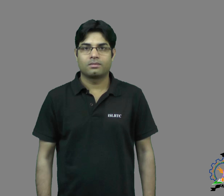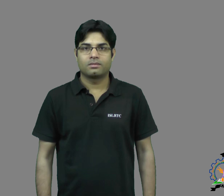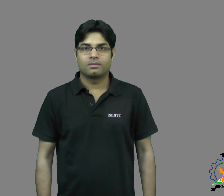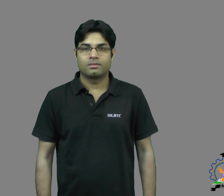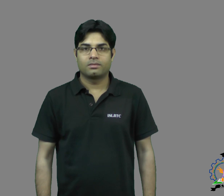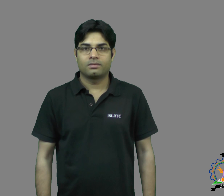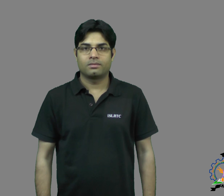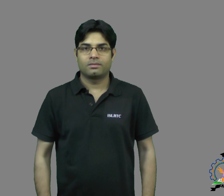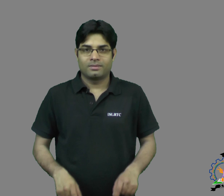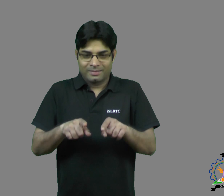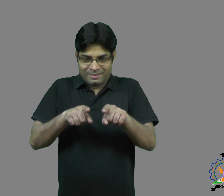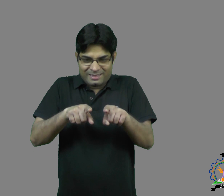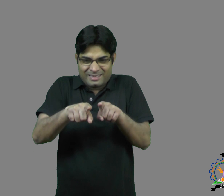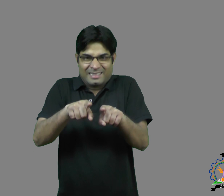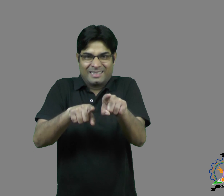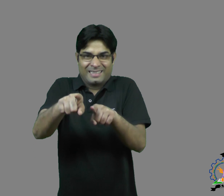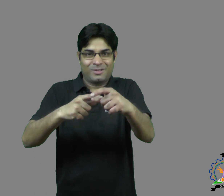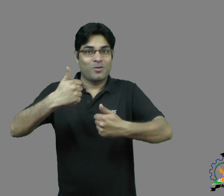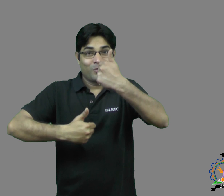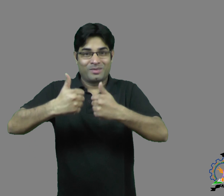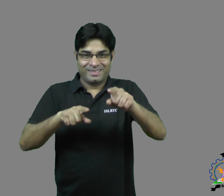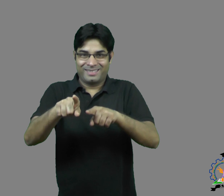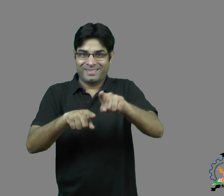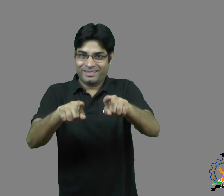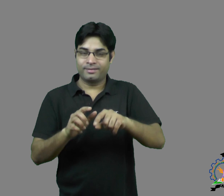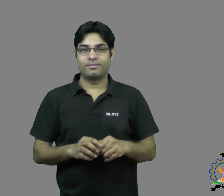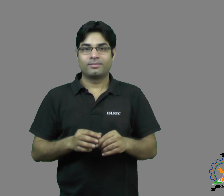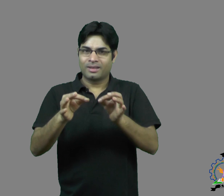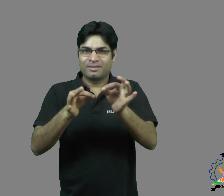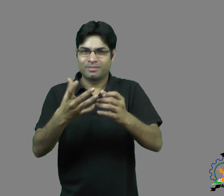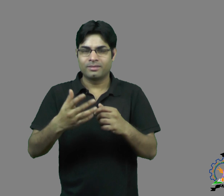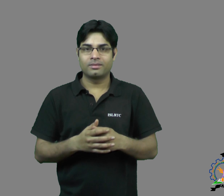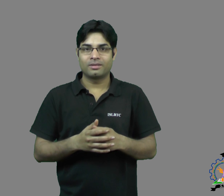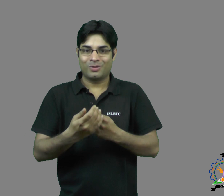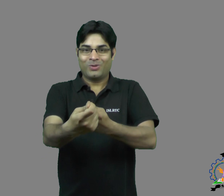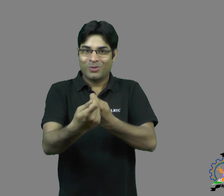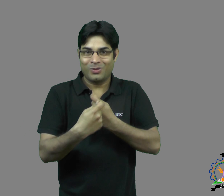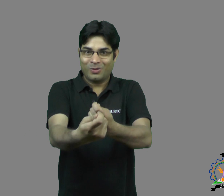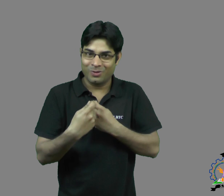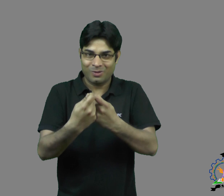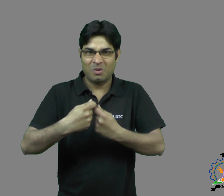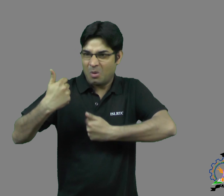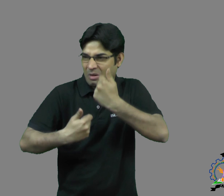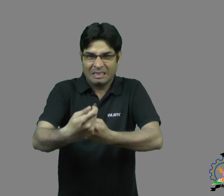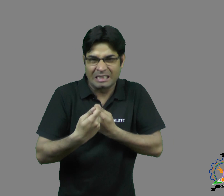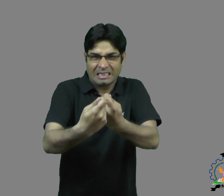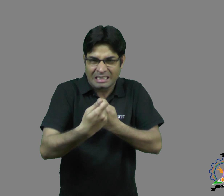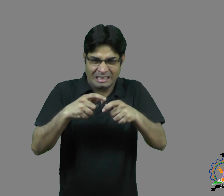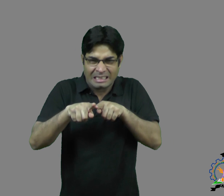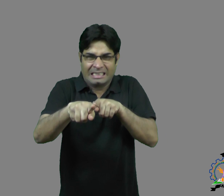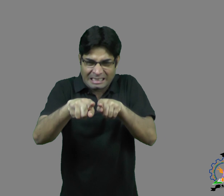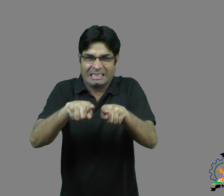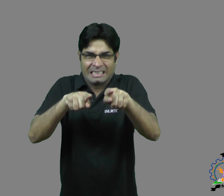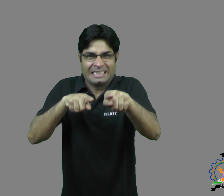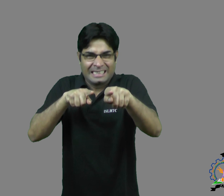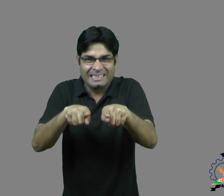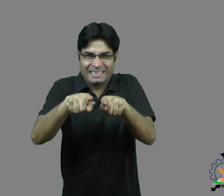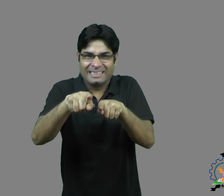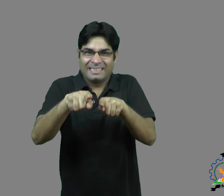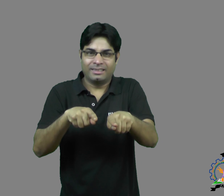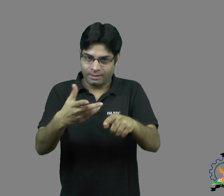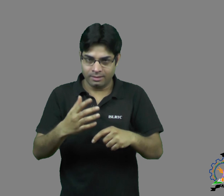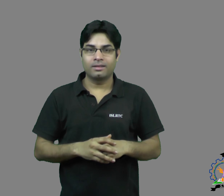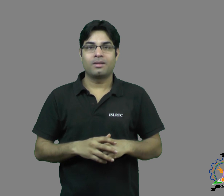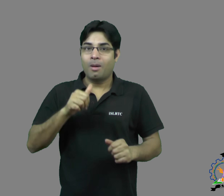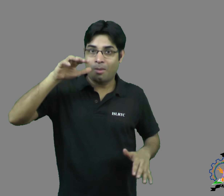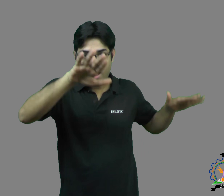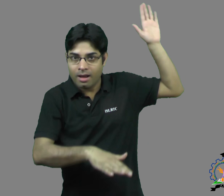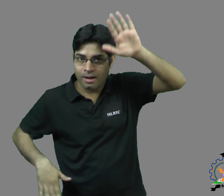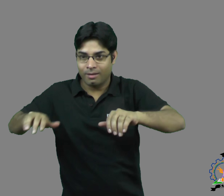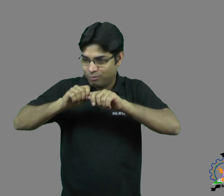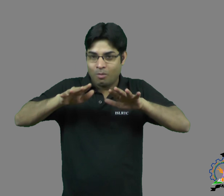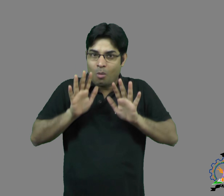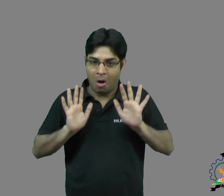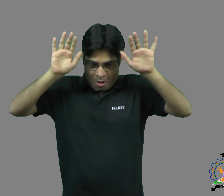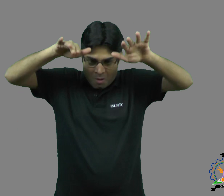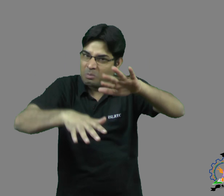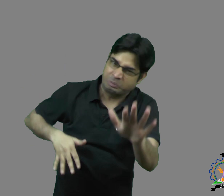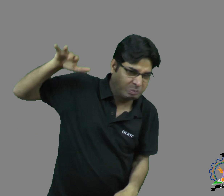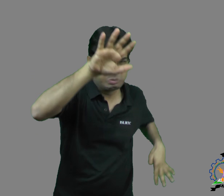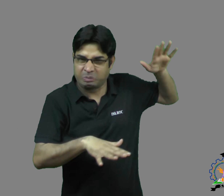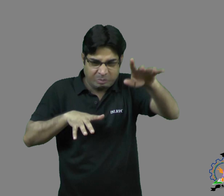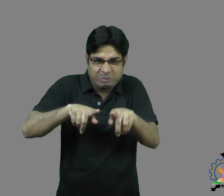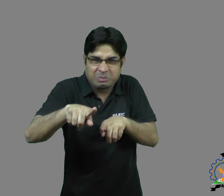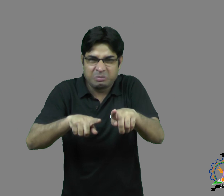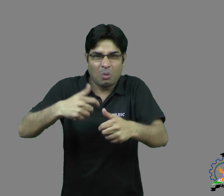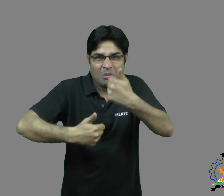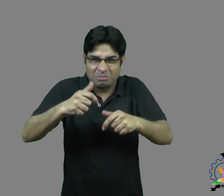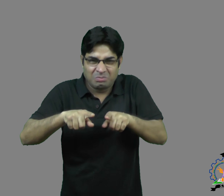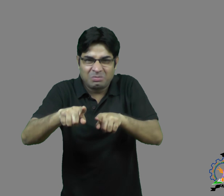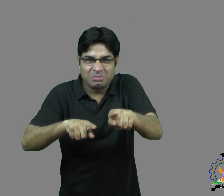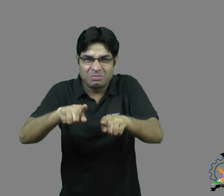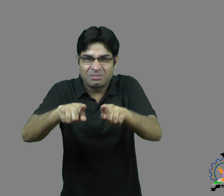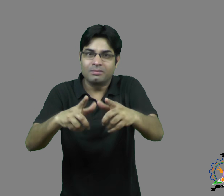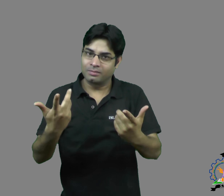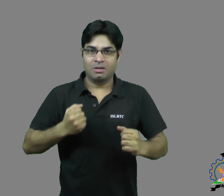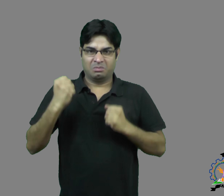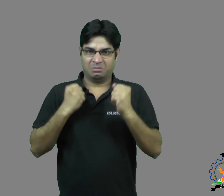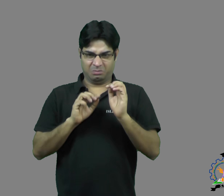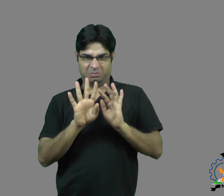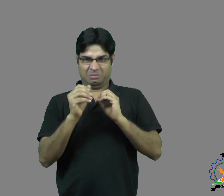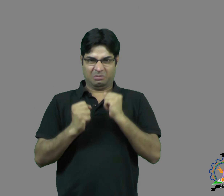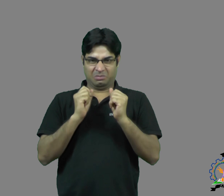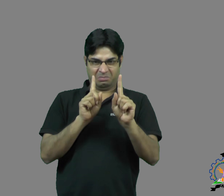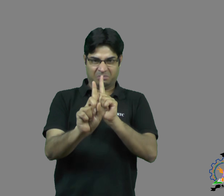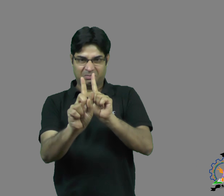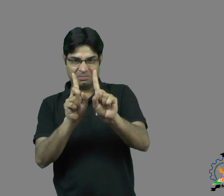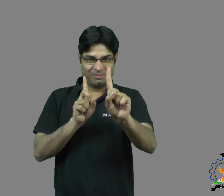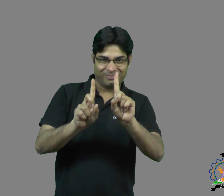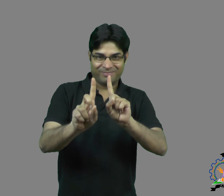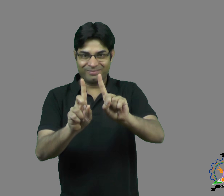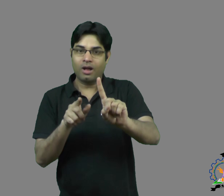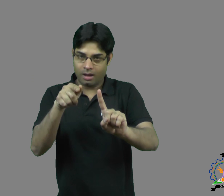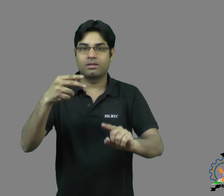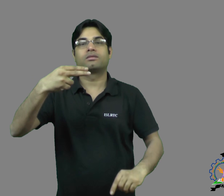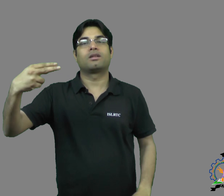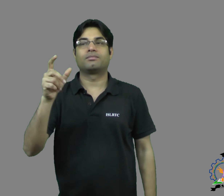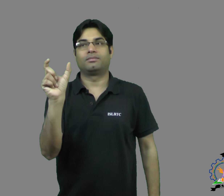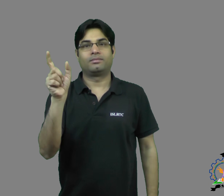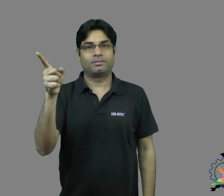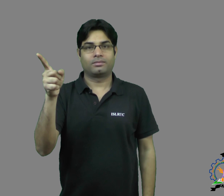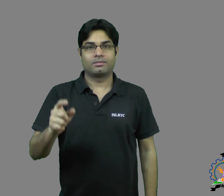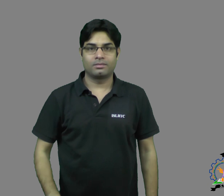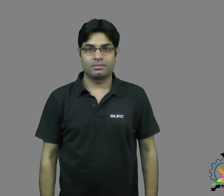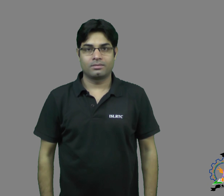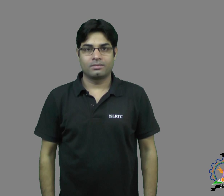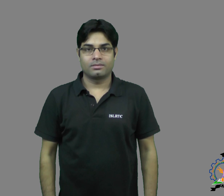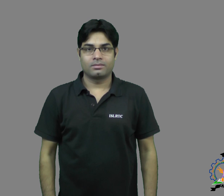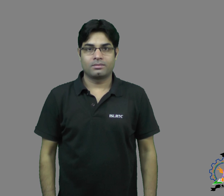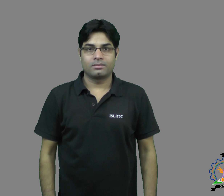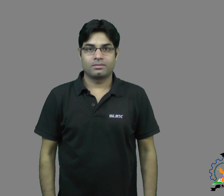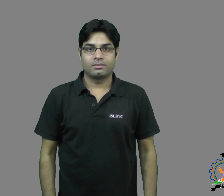Race (Competition)